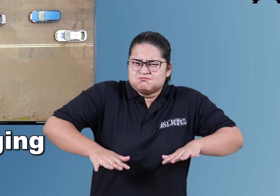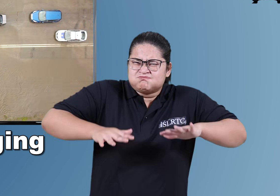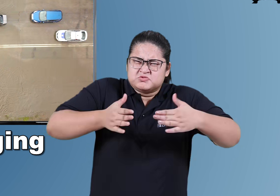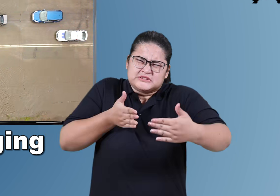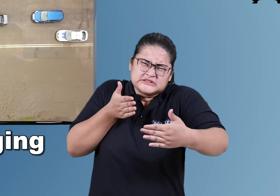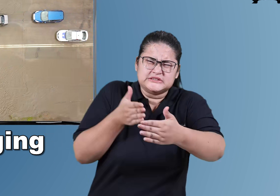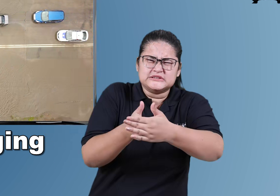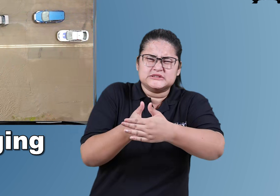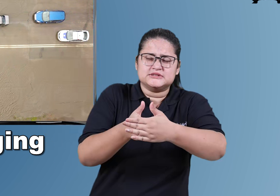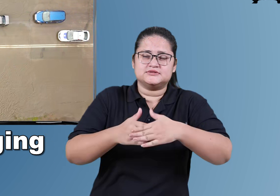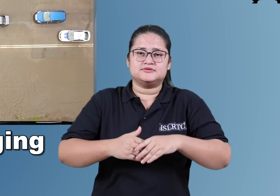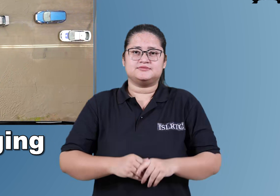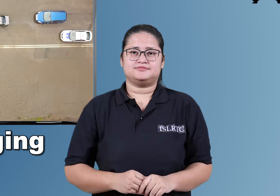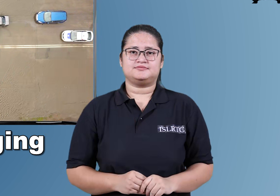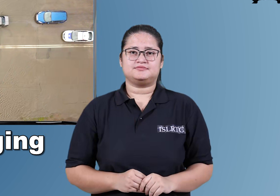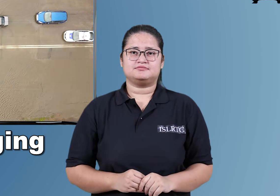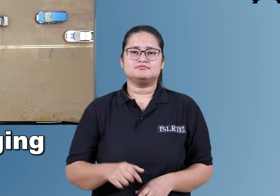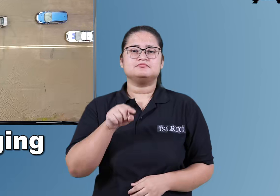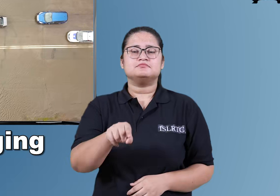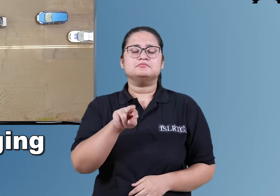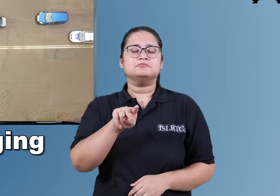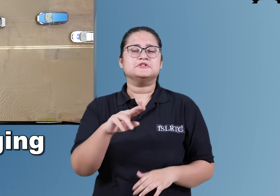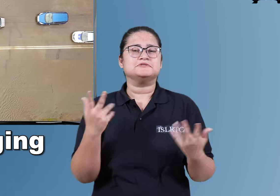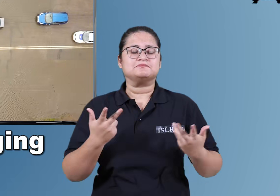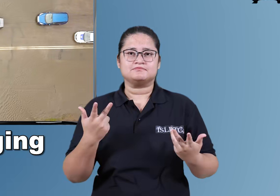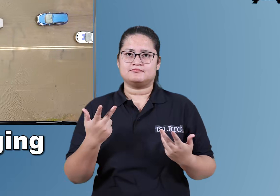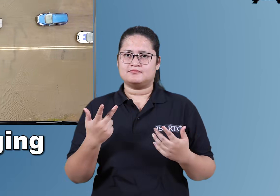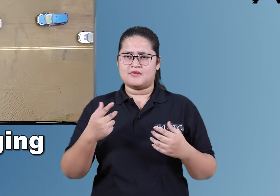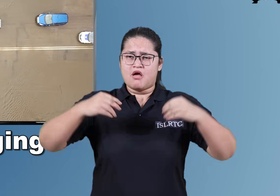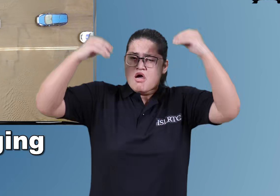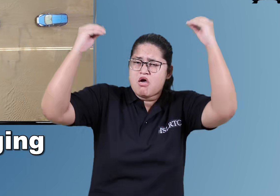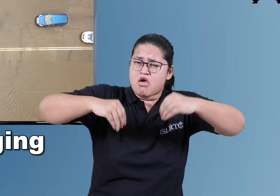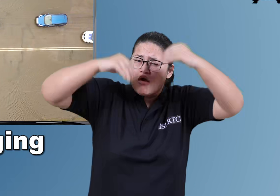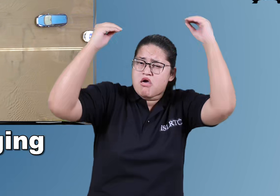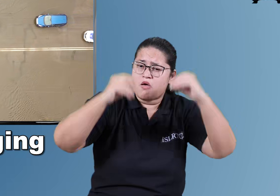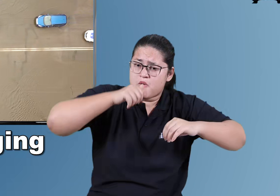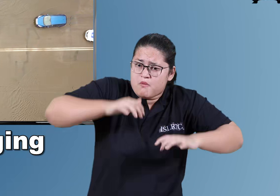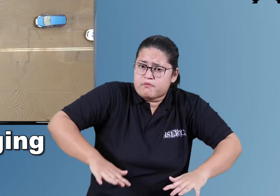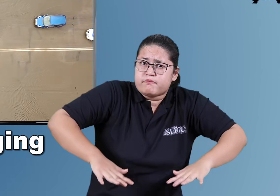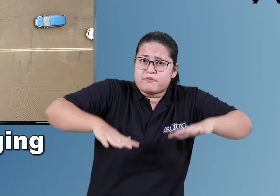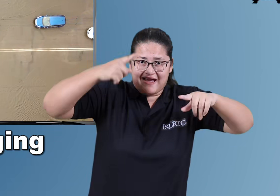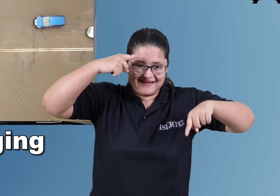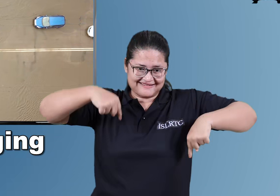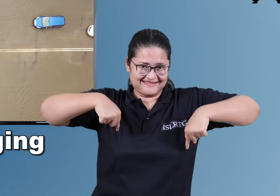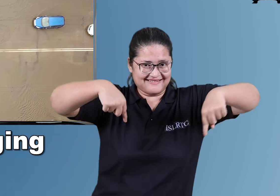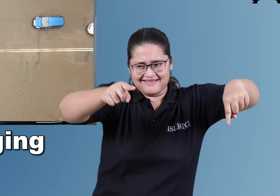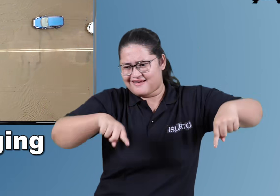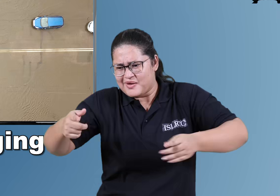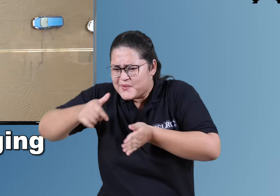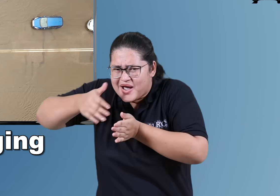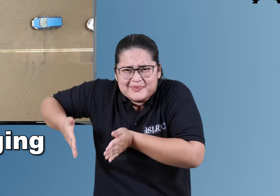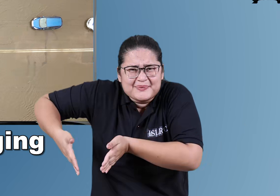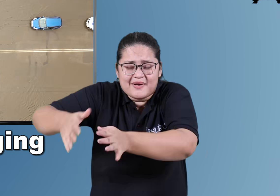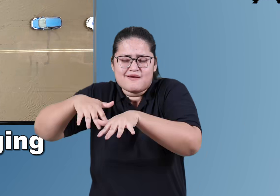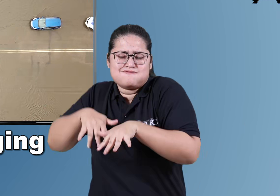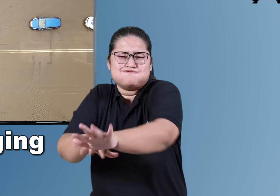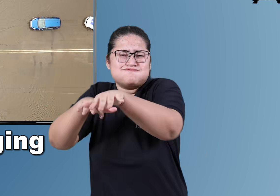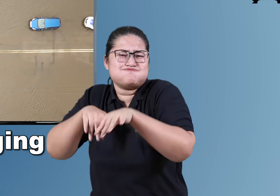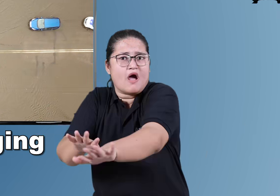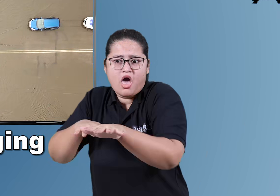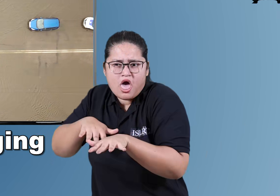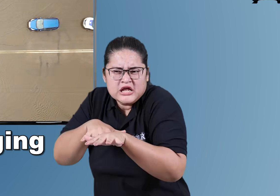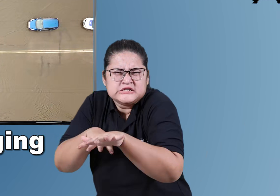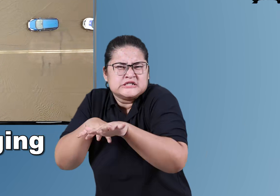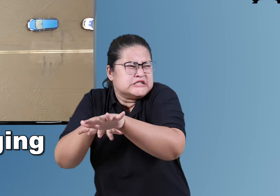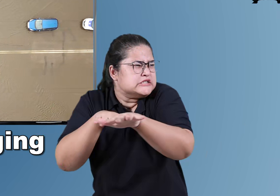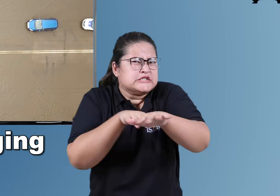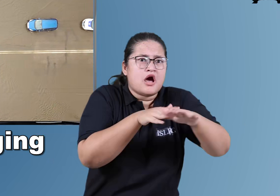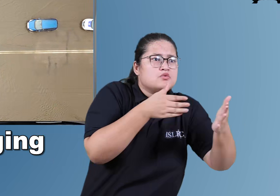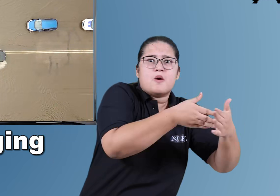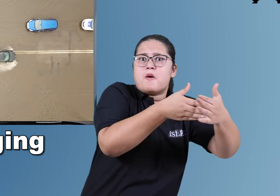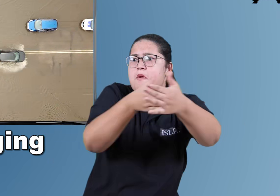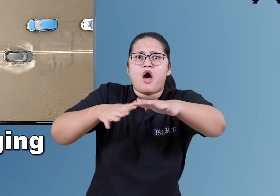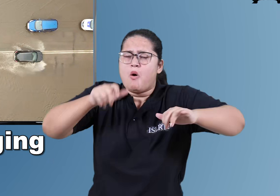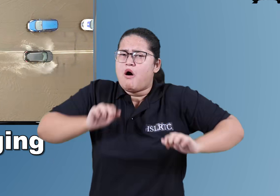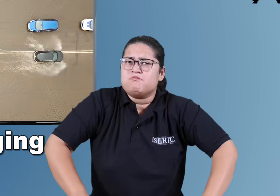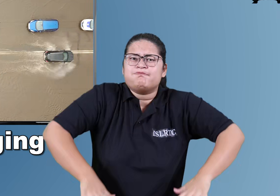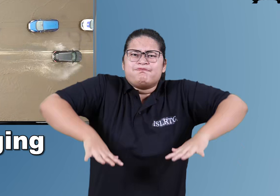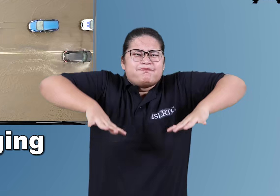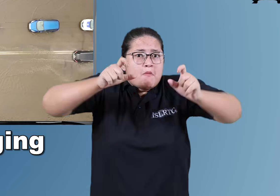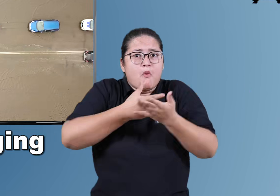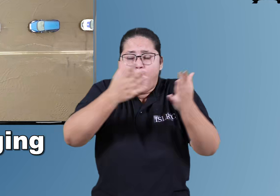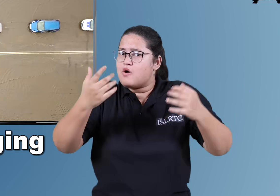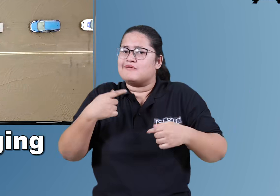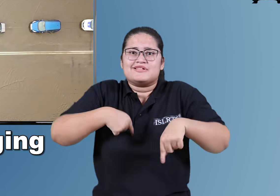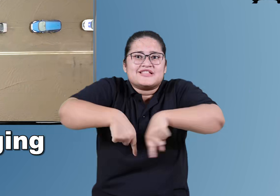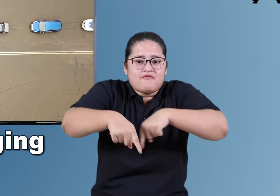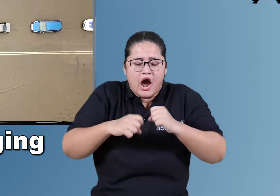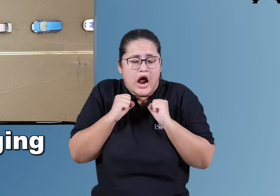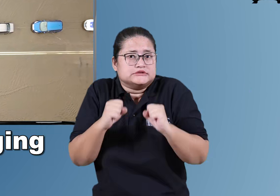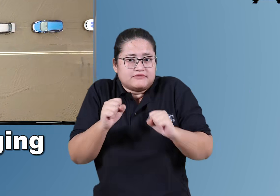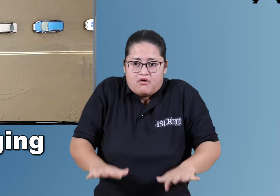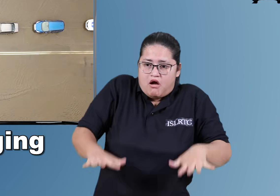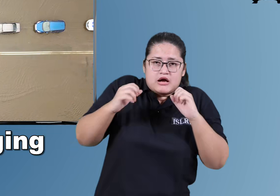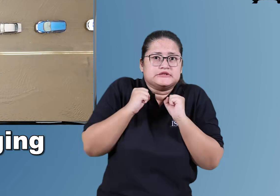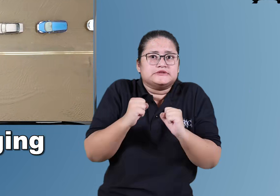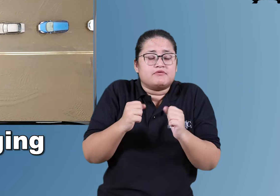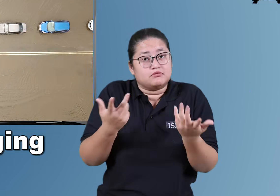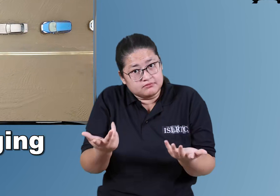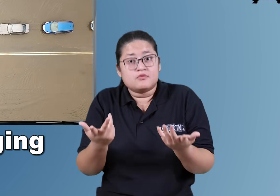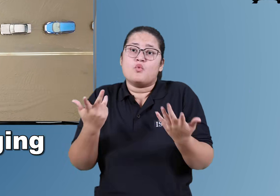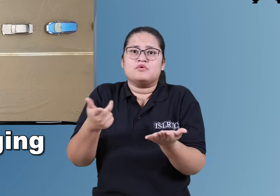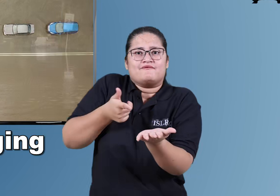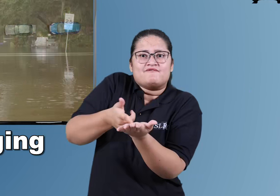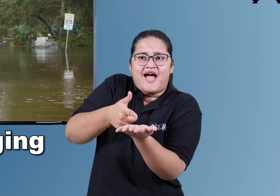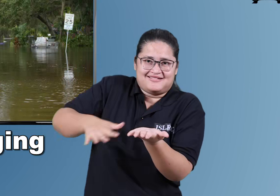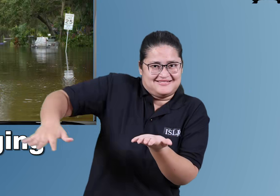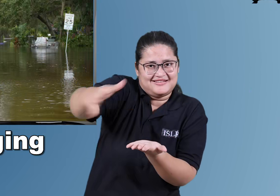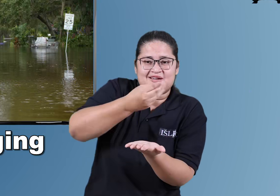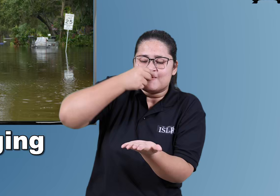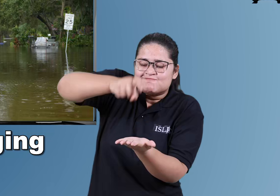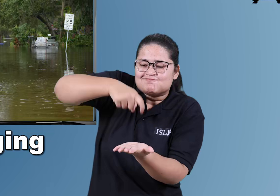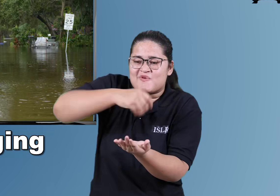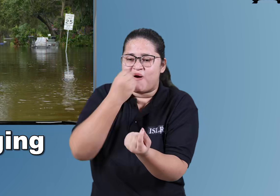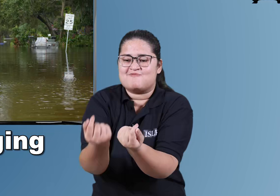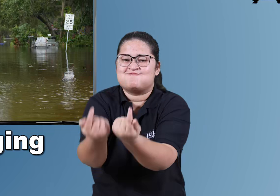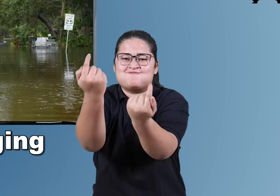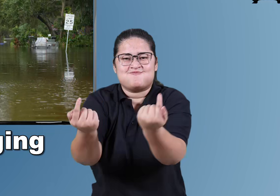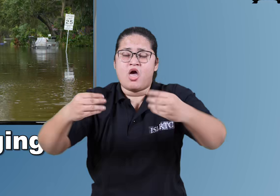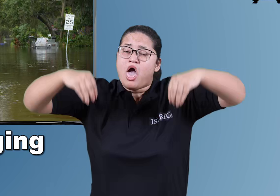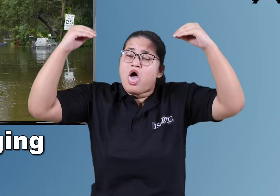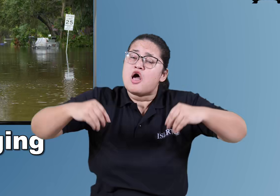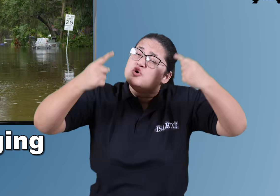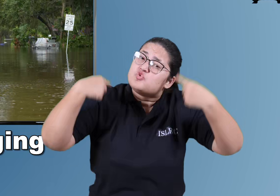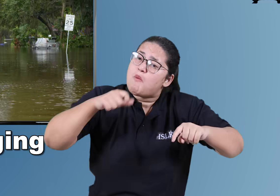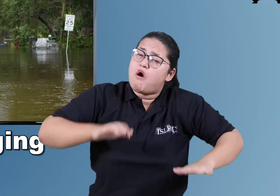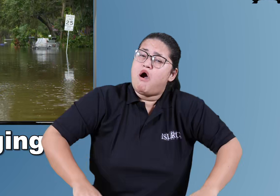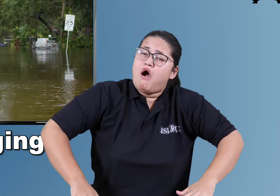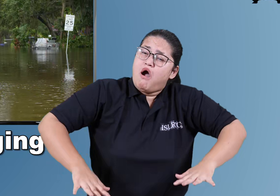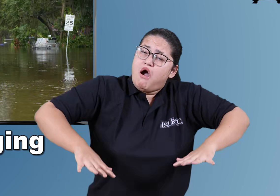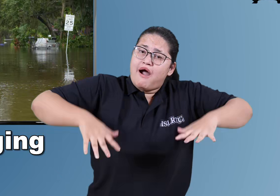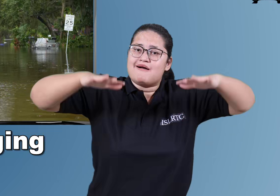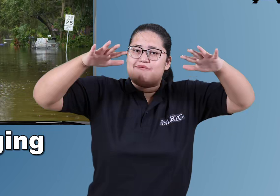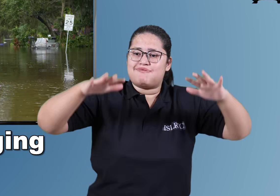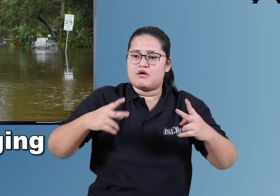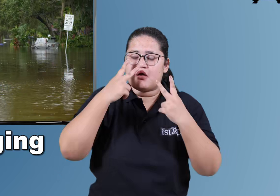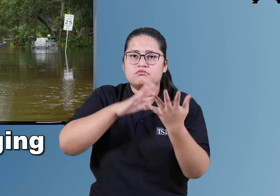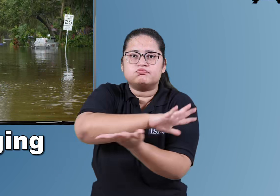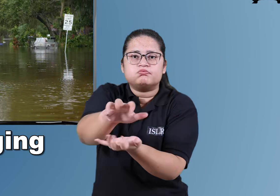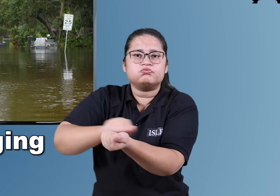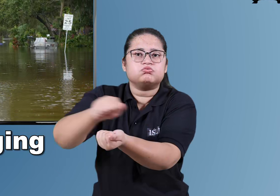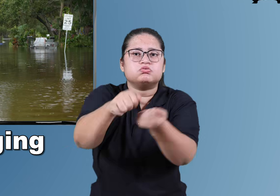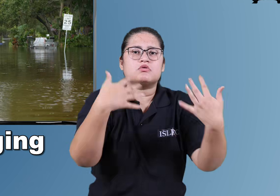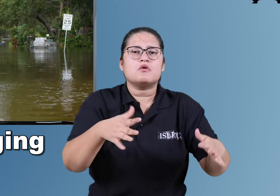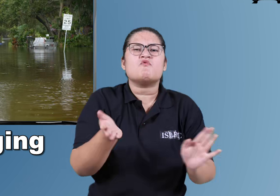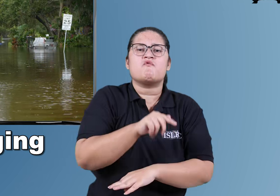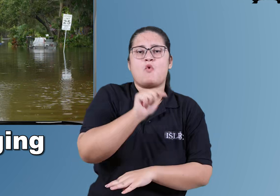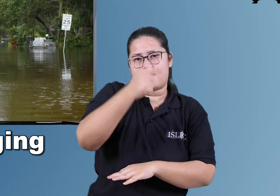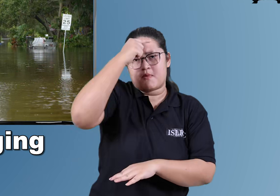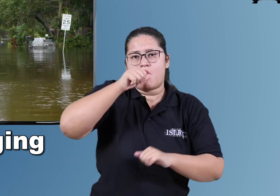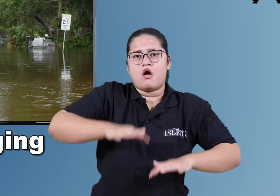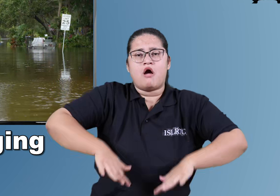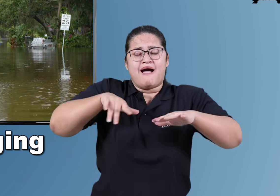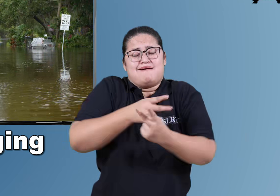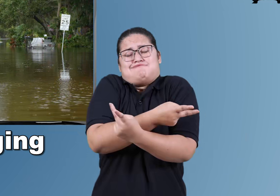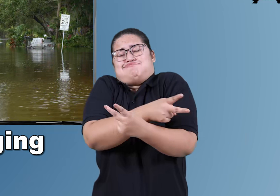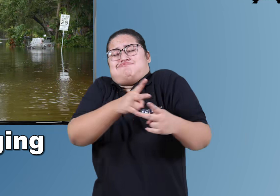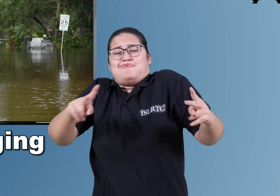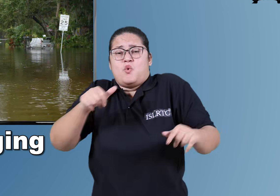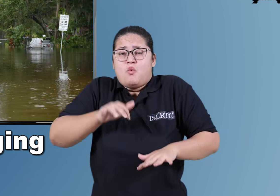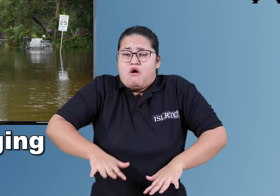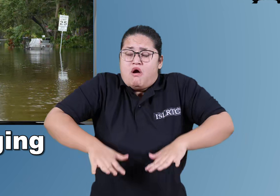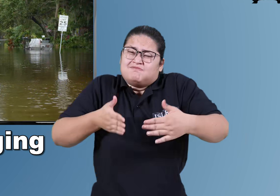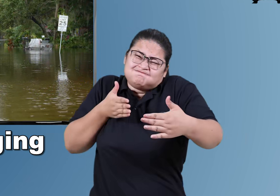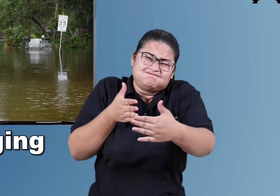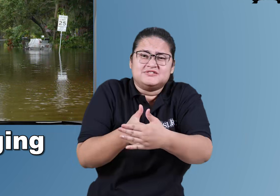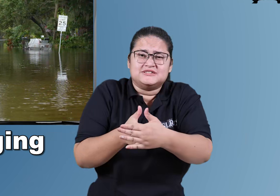Waterlogging Waterlogging refers to a situation in which an area accumulates water due to heavy rainfall or poor drainage. This can occur in cities or agricultural fields where the accumulation of water can lead to damage and disruption.